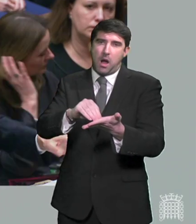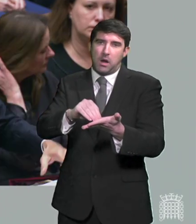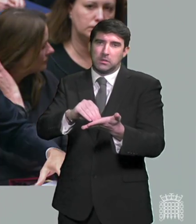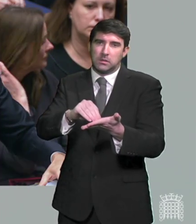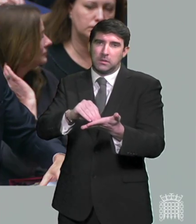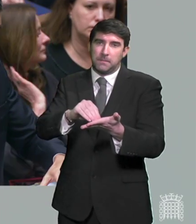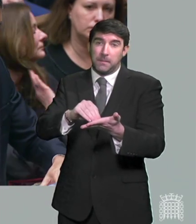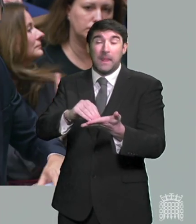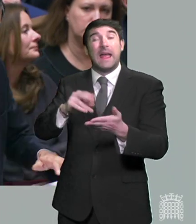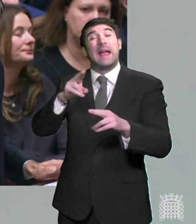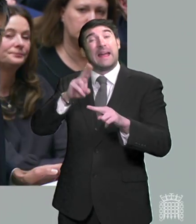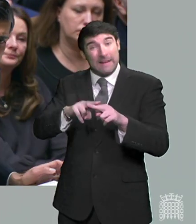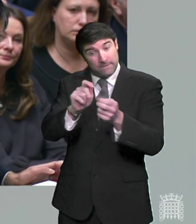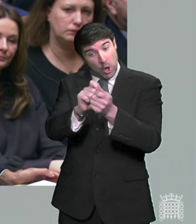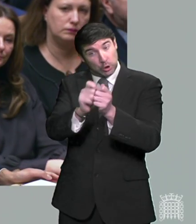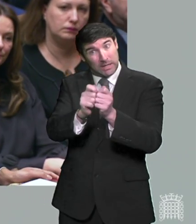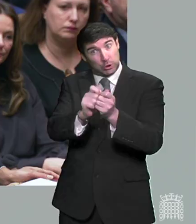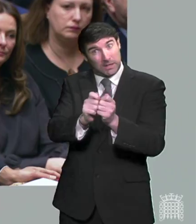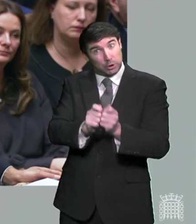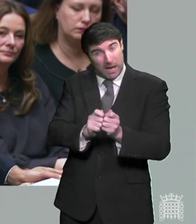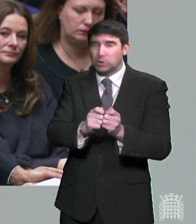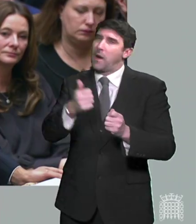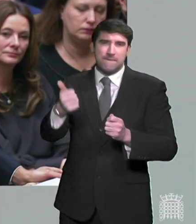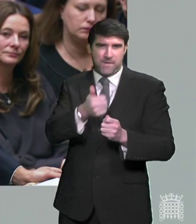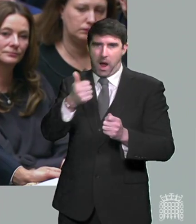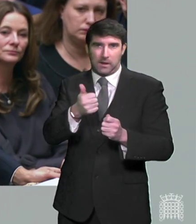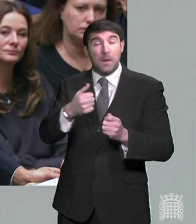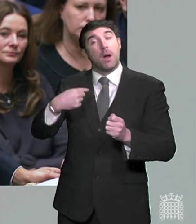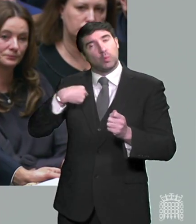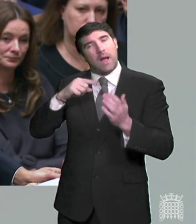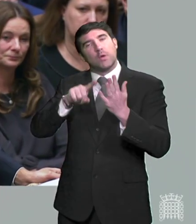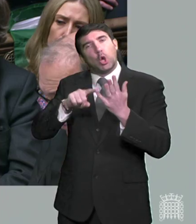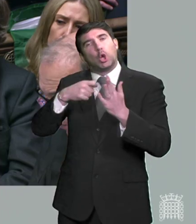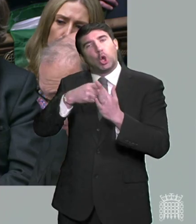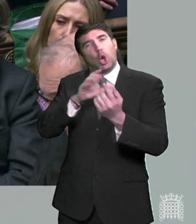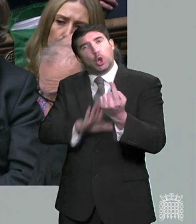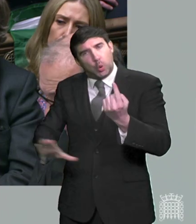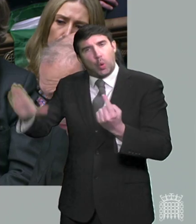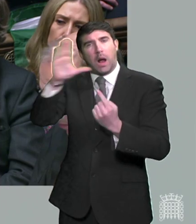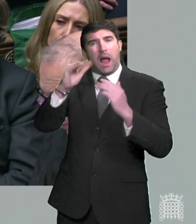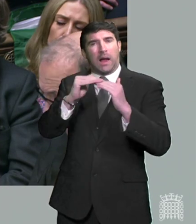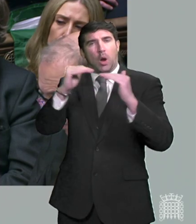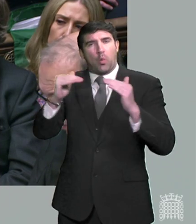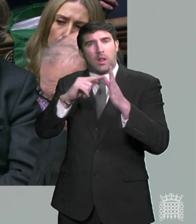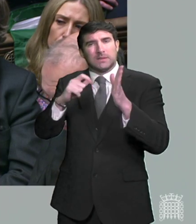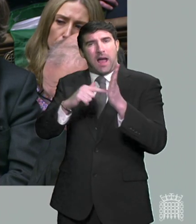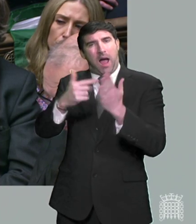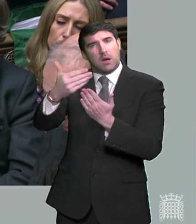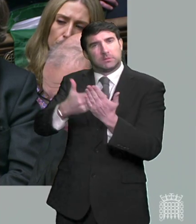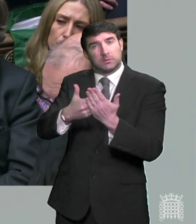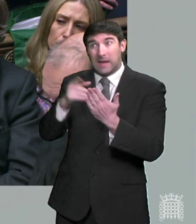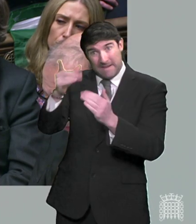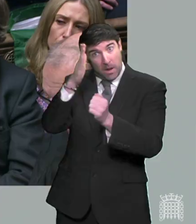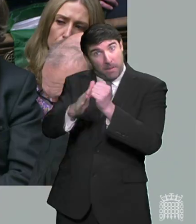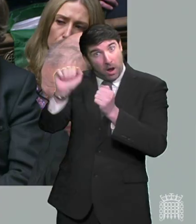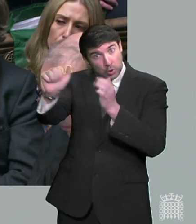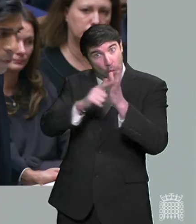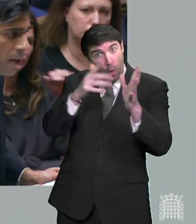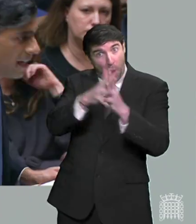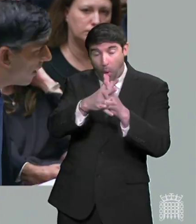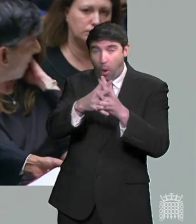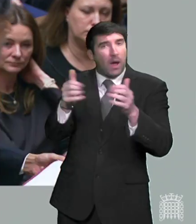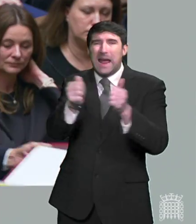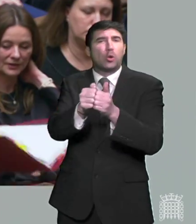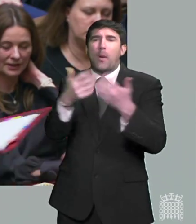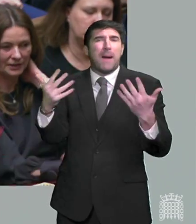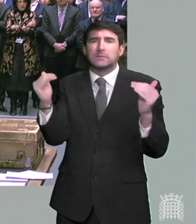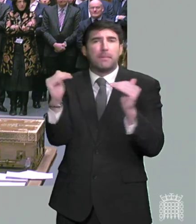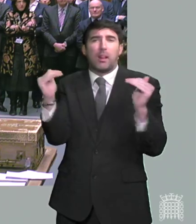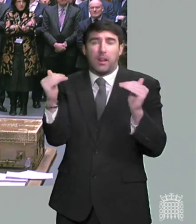This Bill would have a significant adverse effect on UK-wide equalities matters, so the Scottish Secretary, with regret, has rightly acted.